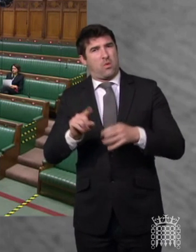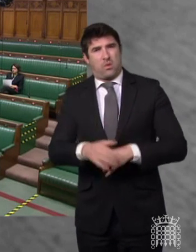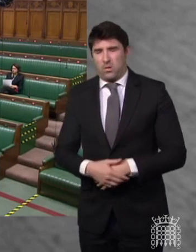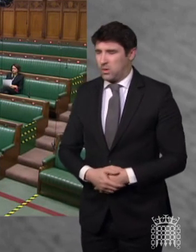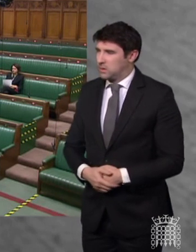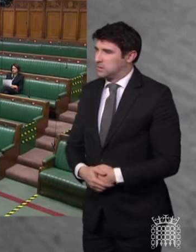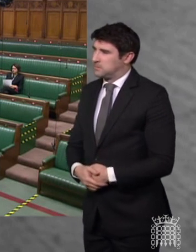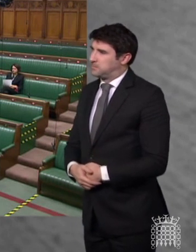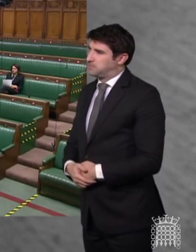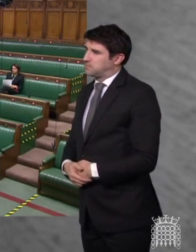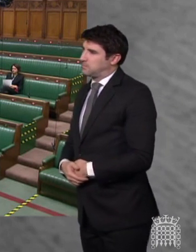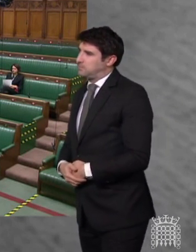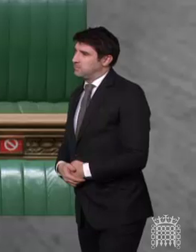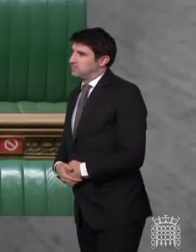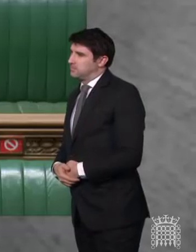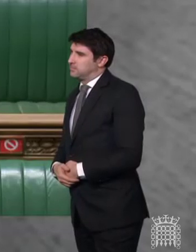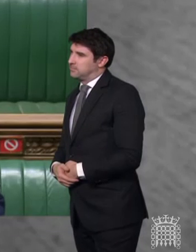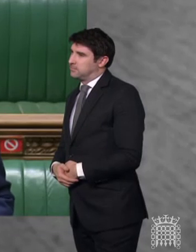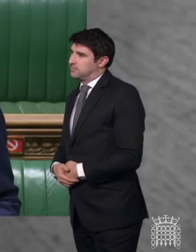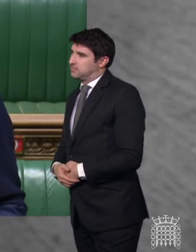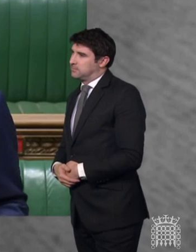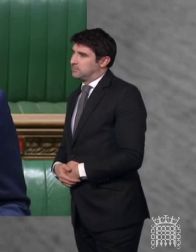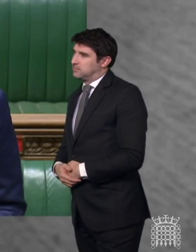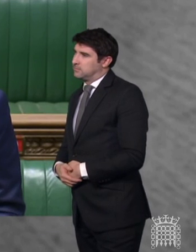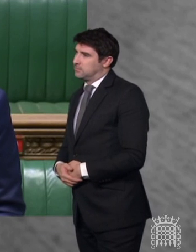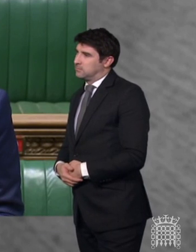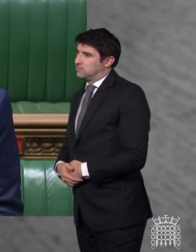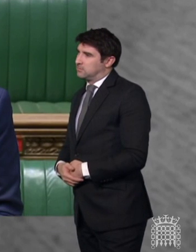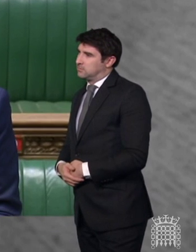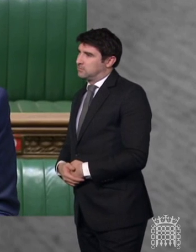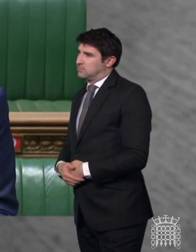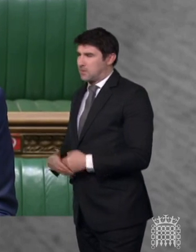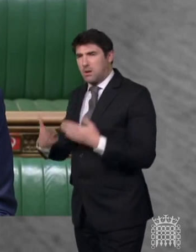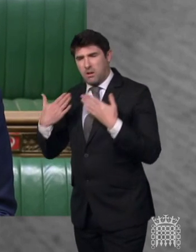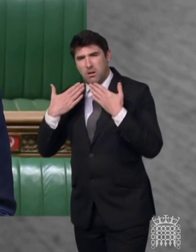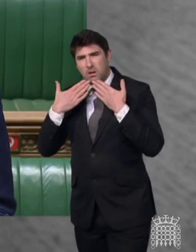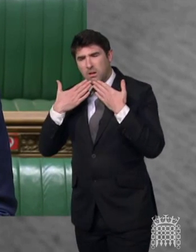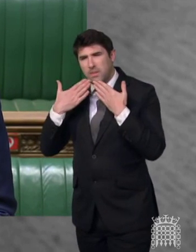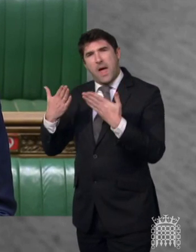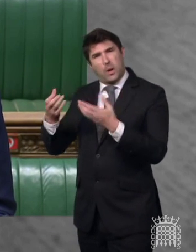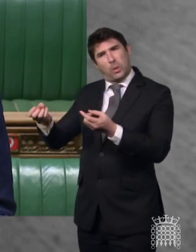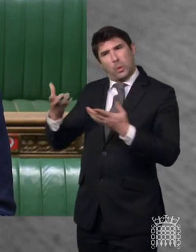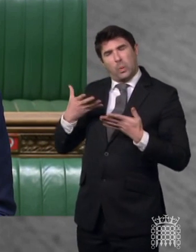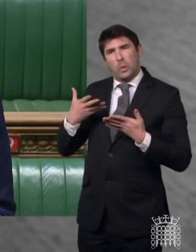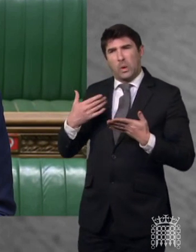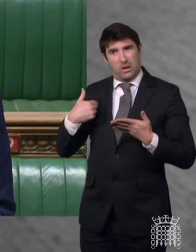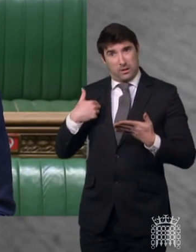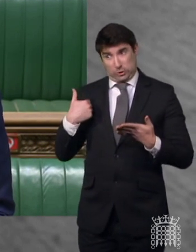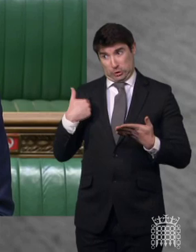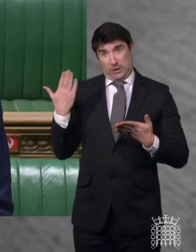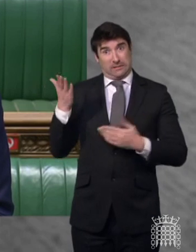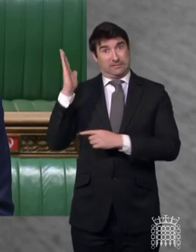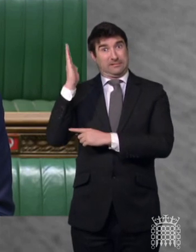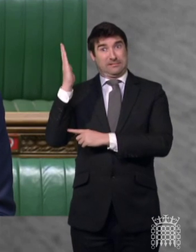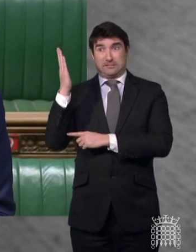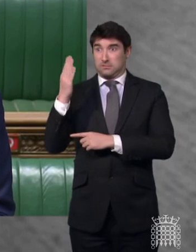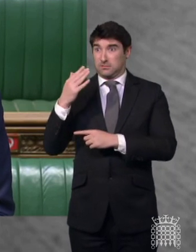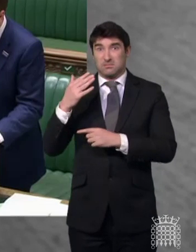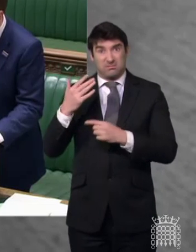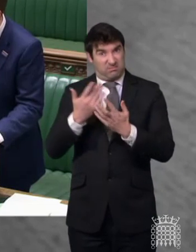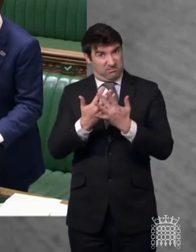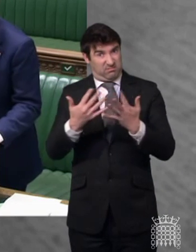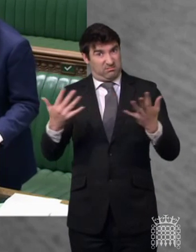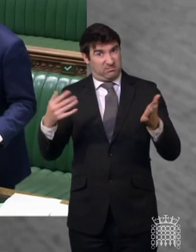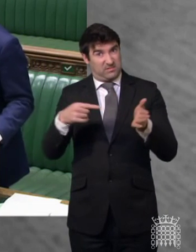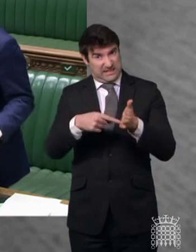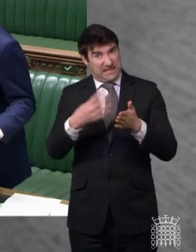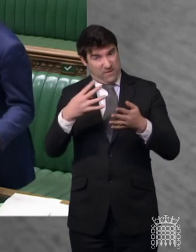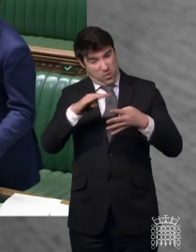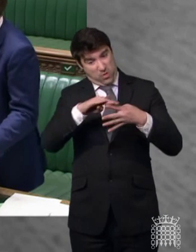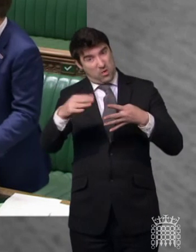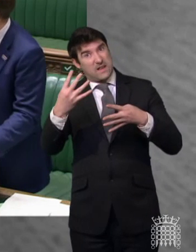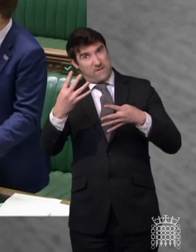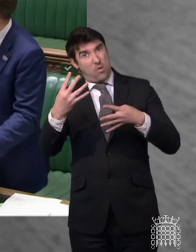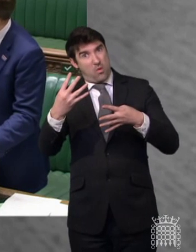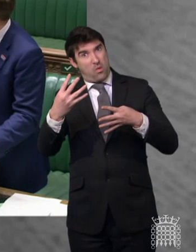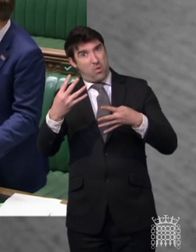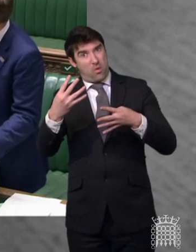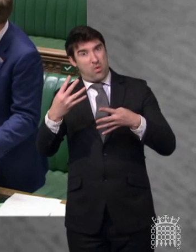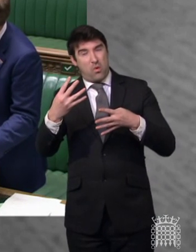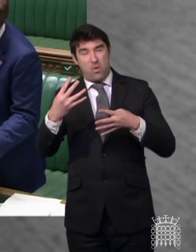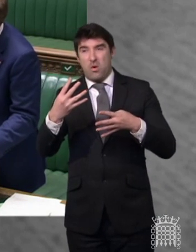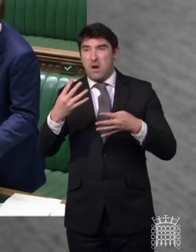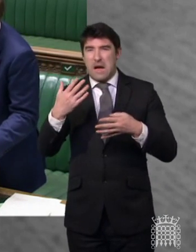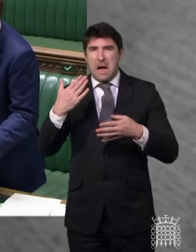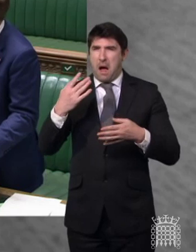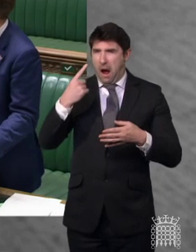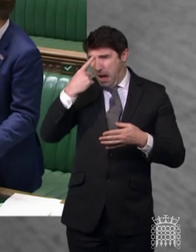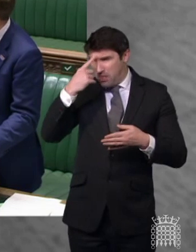I have just announced the need to move a significant proportion of England into tier 4 restrictions, and I welcome the implicit support for that measure.